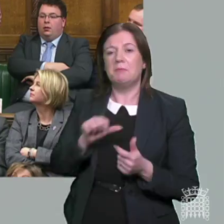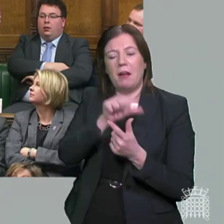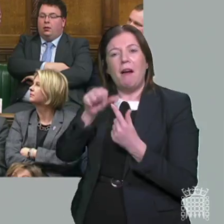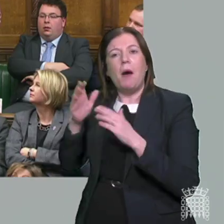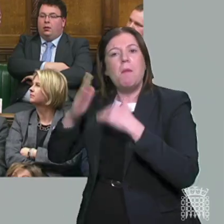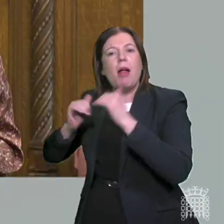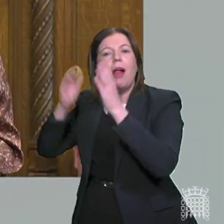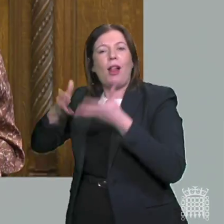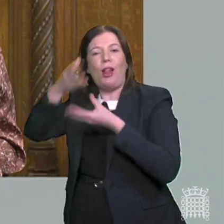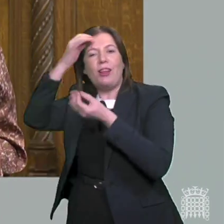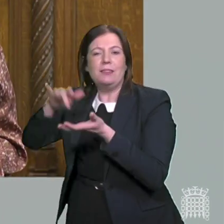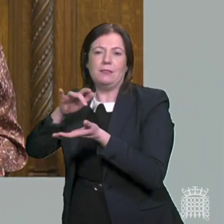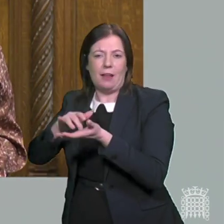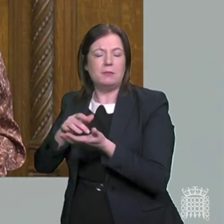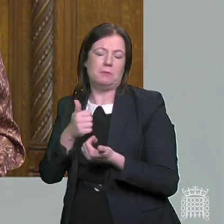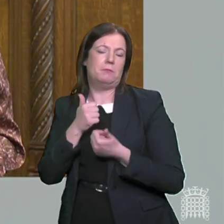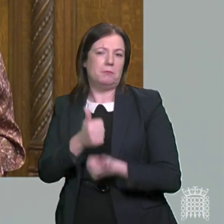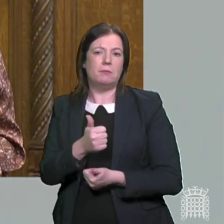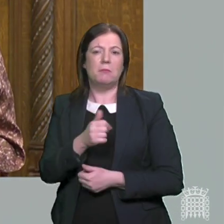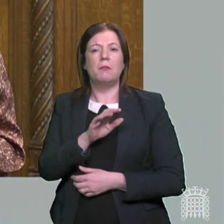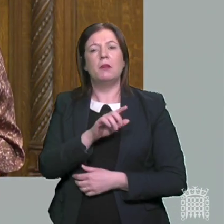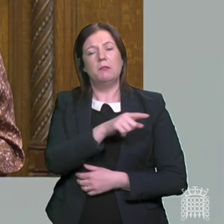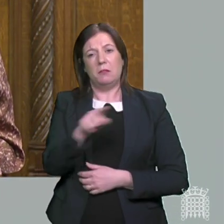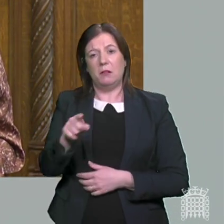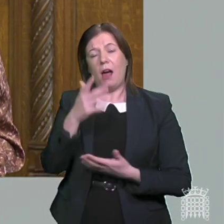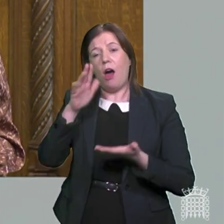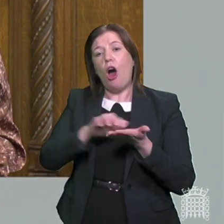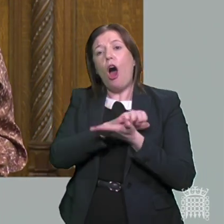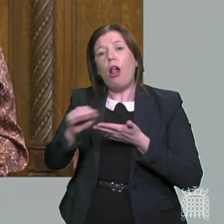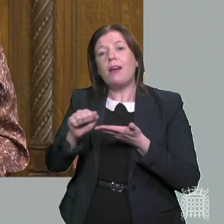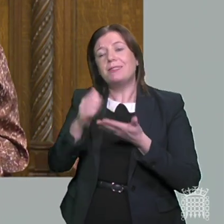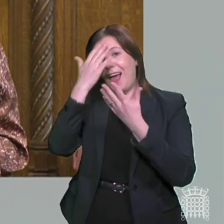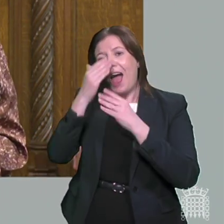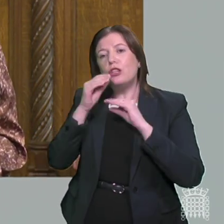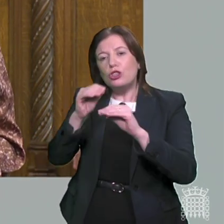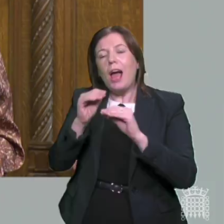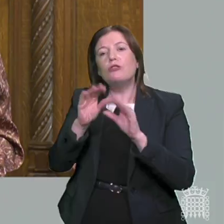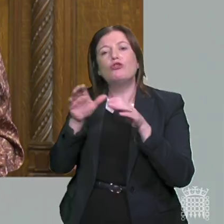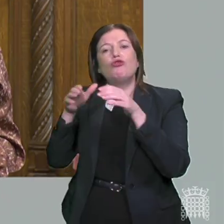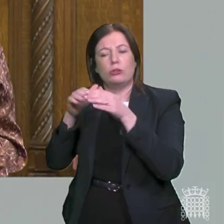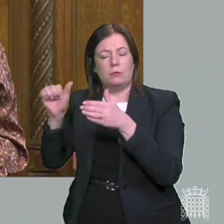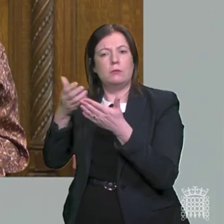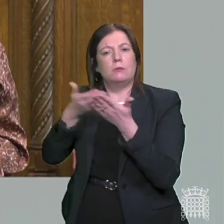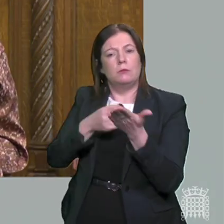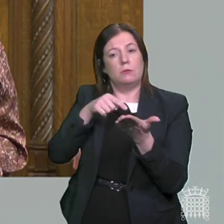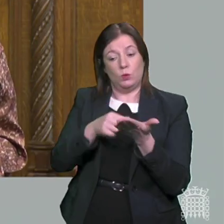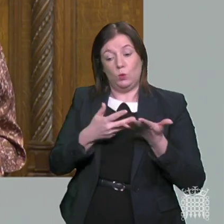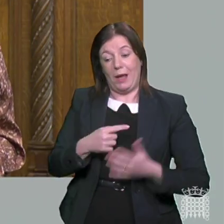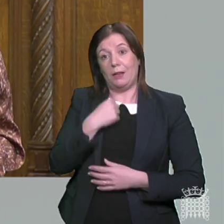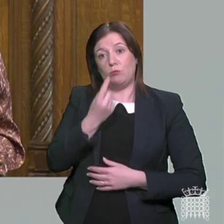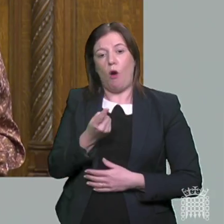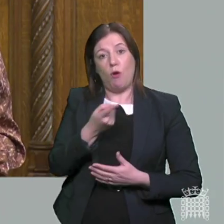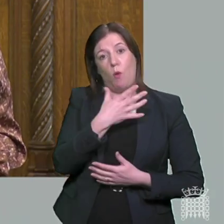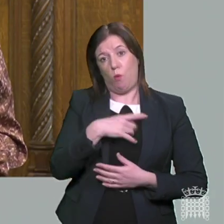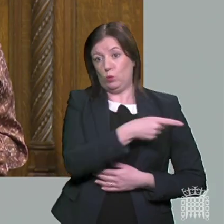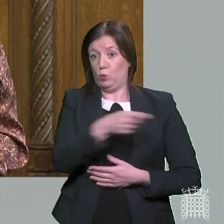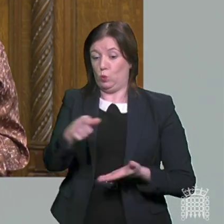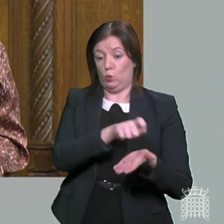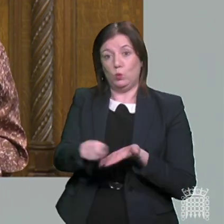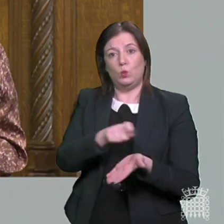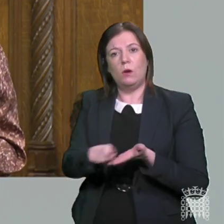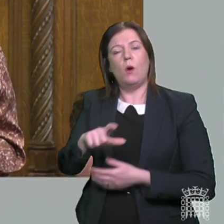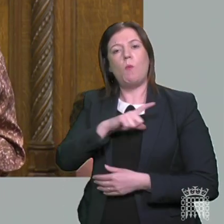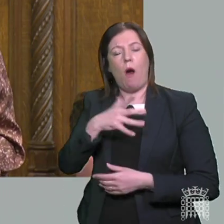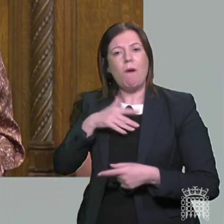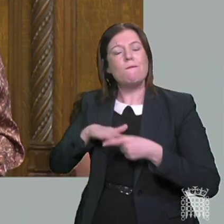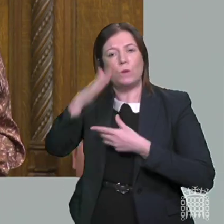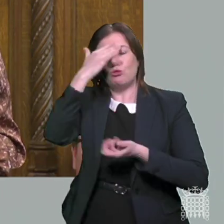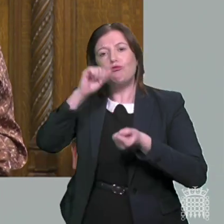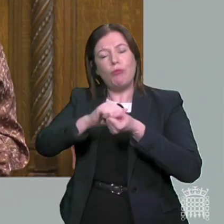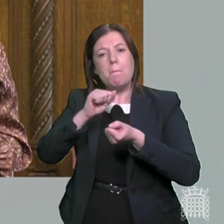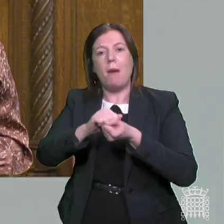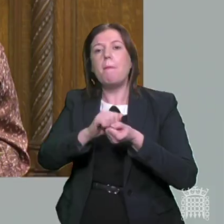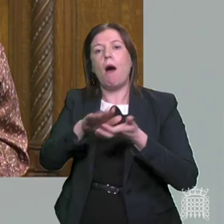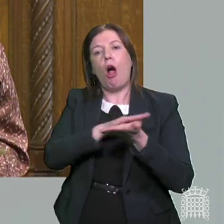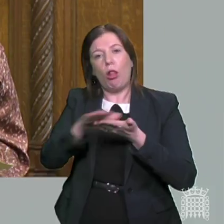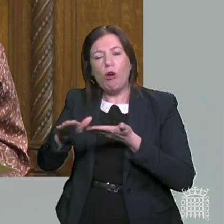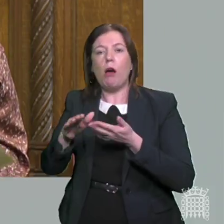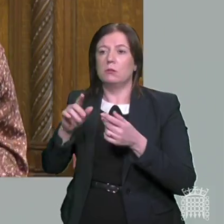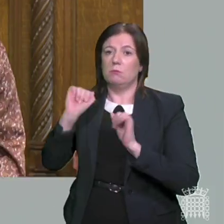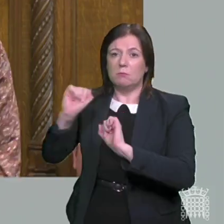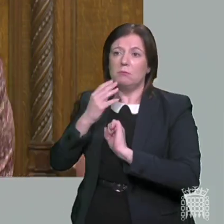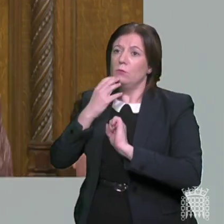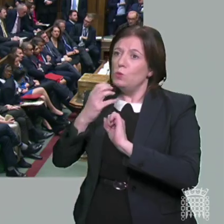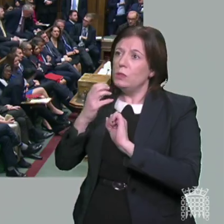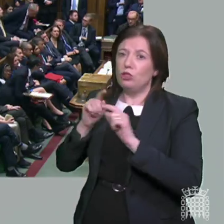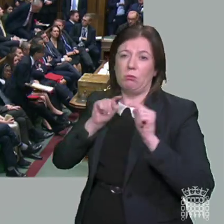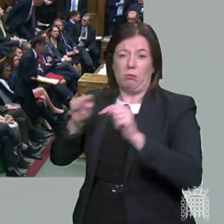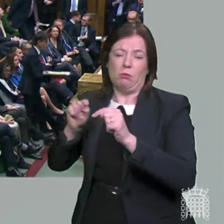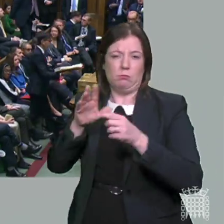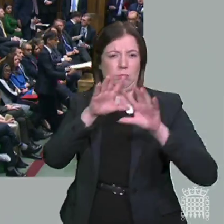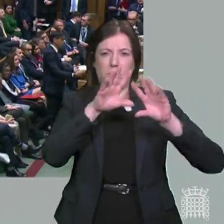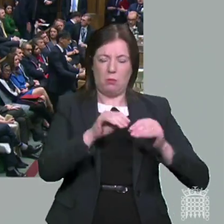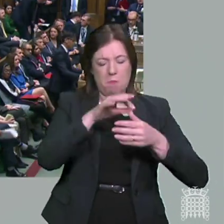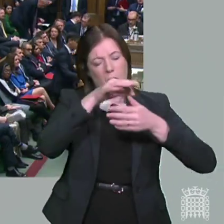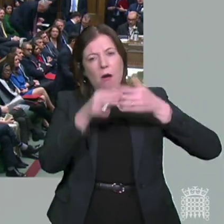Will he join me in encouraging Members from across the House to sign the Holocaust Educational Trust’s book of commitment, which will be in Parliament today and tomorrow, and pledge to remember the holocaust, fight antisemitism and support the important work of the Holocaust Educational Trust?